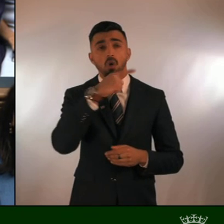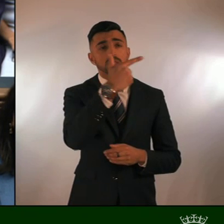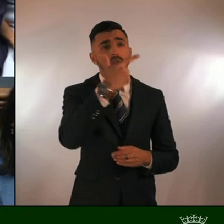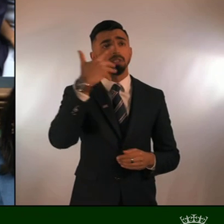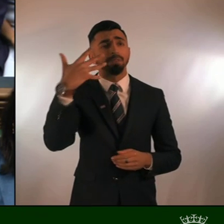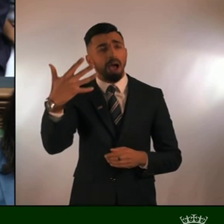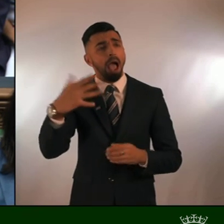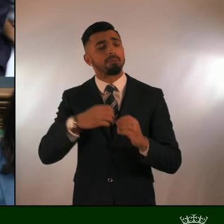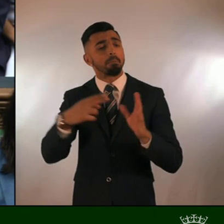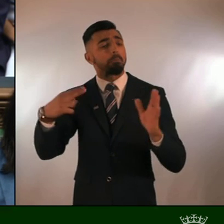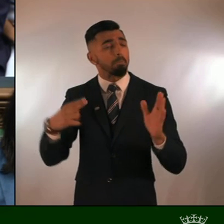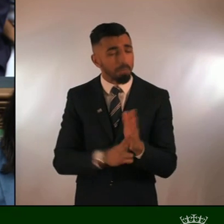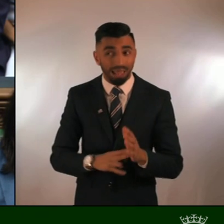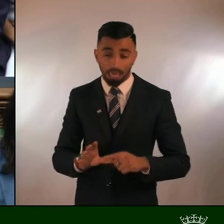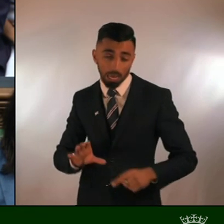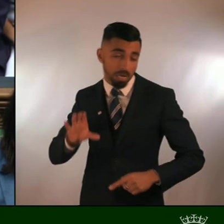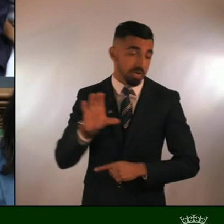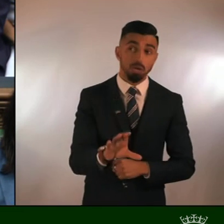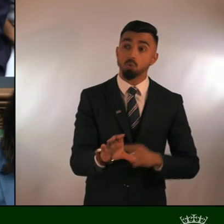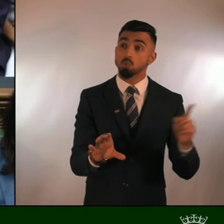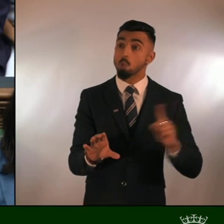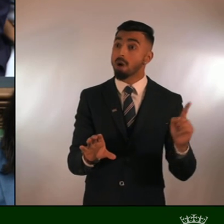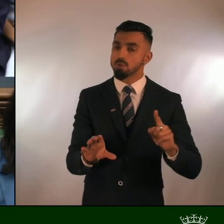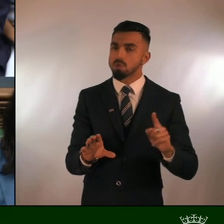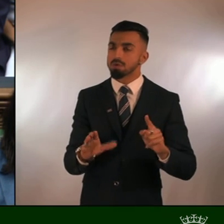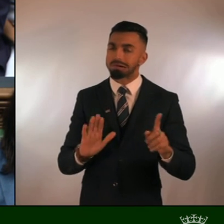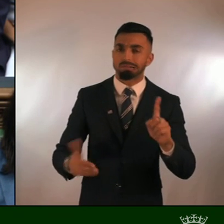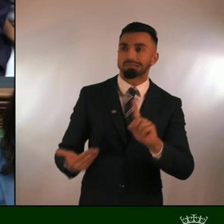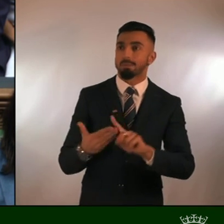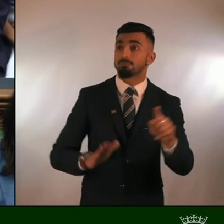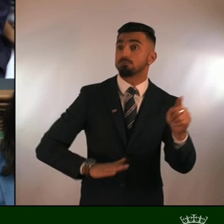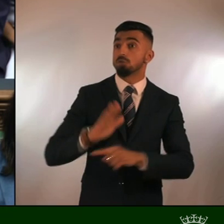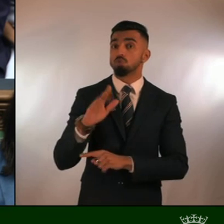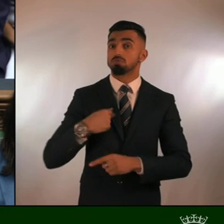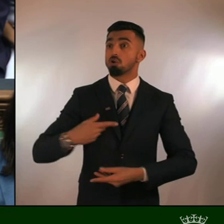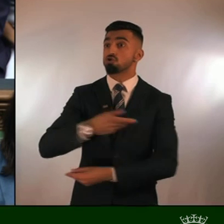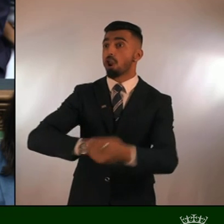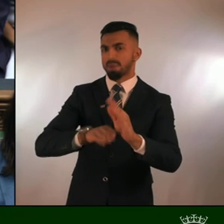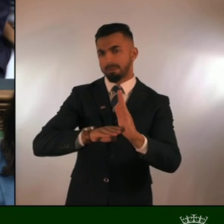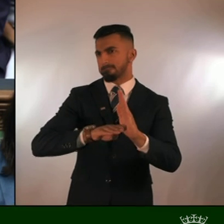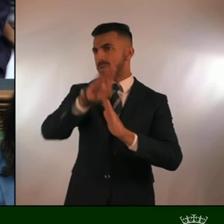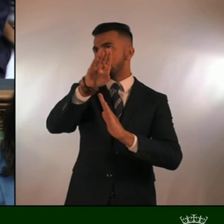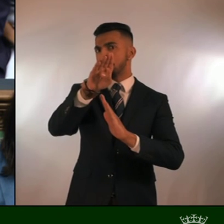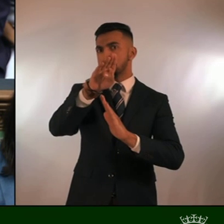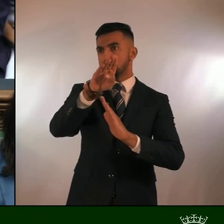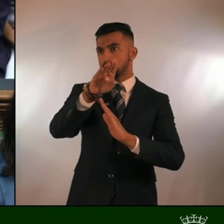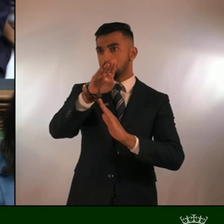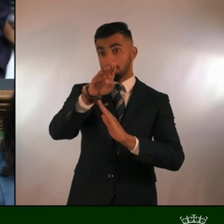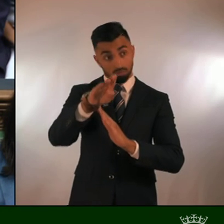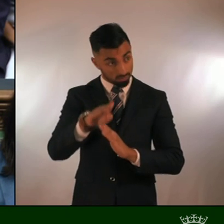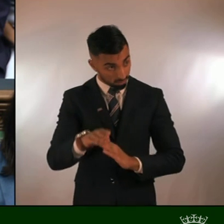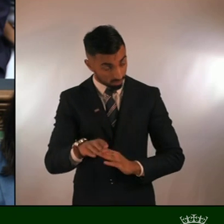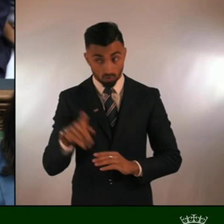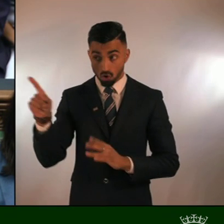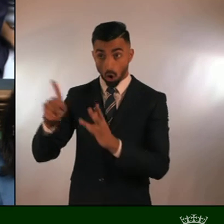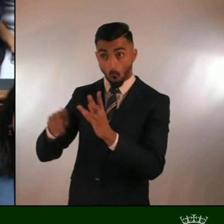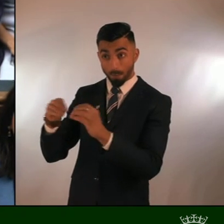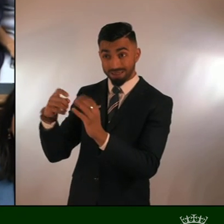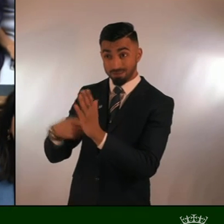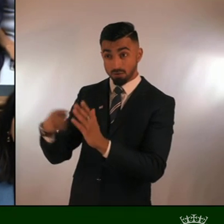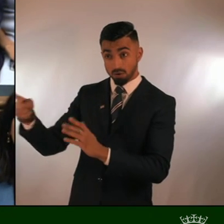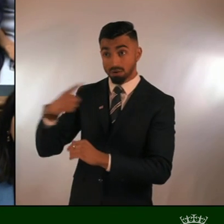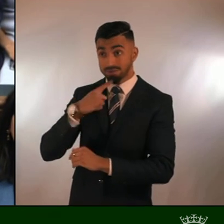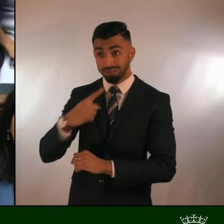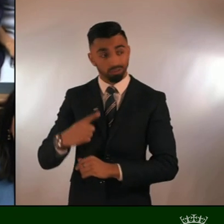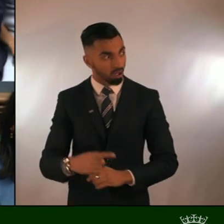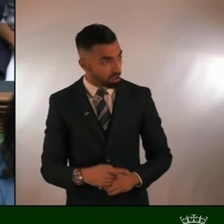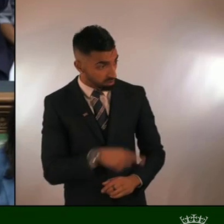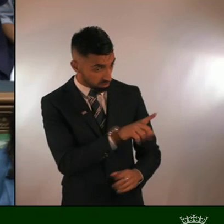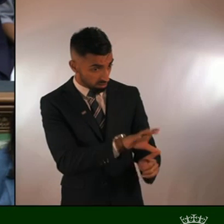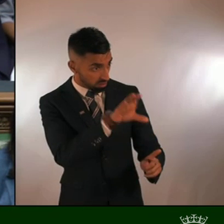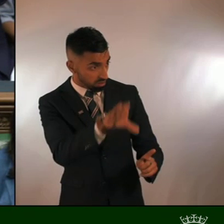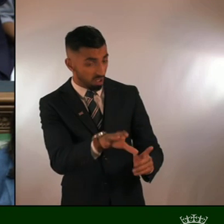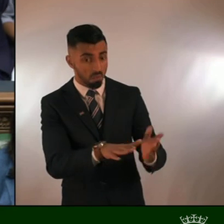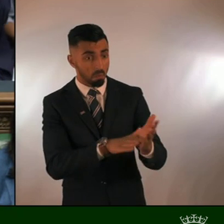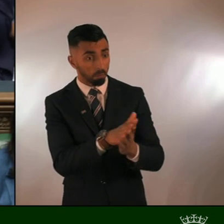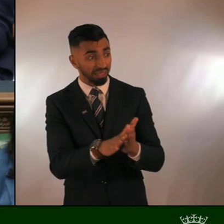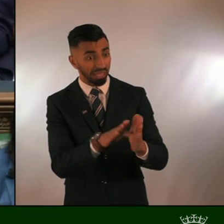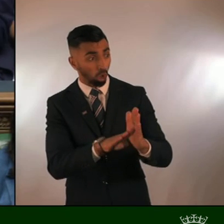The OBR has said that as a direct result of the plans that I am announcing, growth over the next two years will be half a percentage point higher than it otherwise would have been.